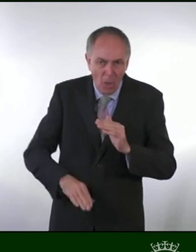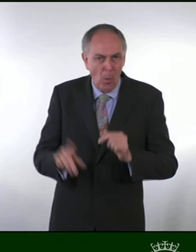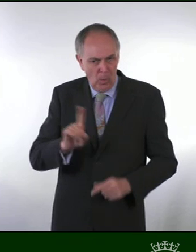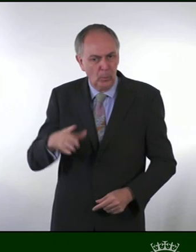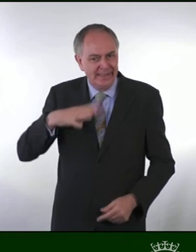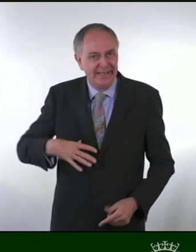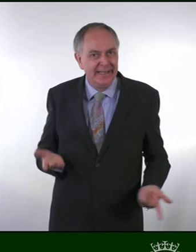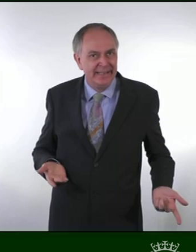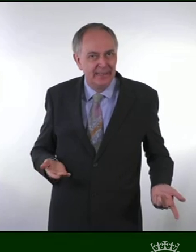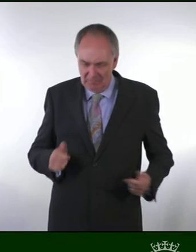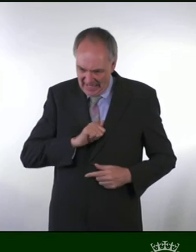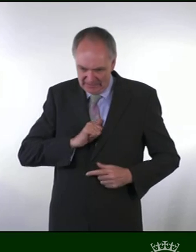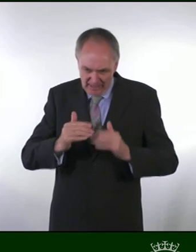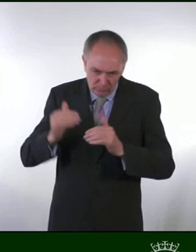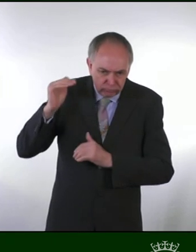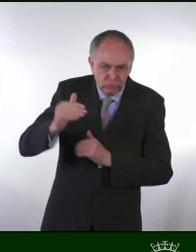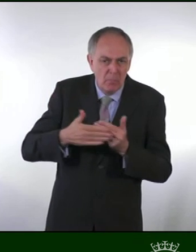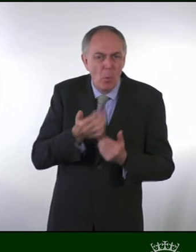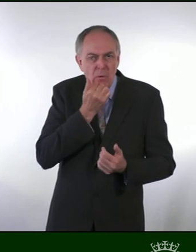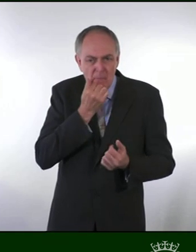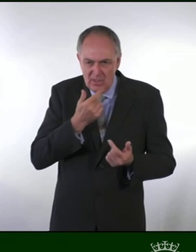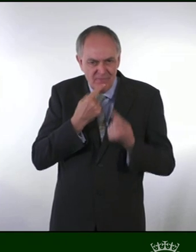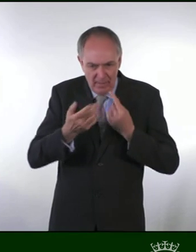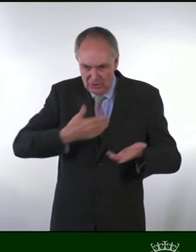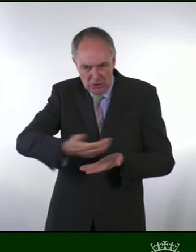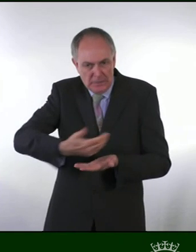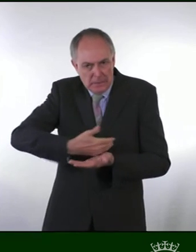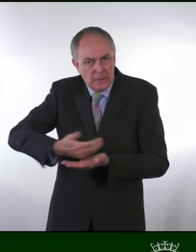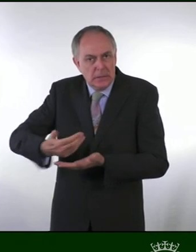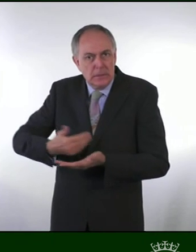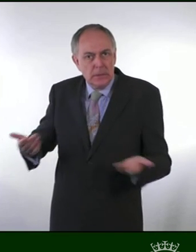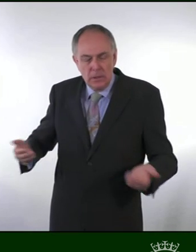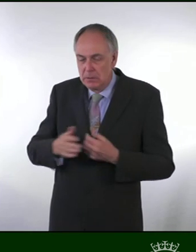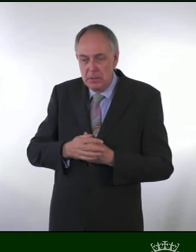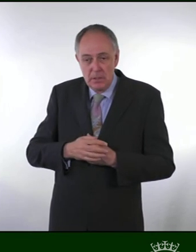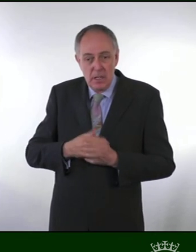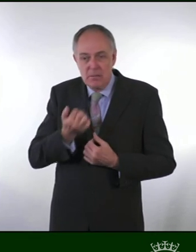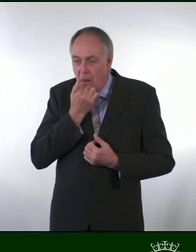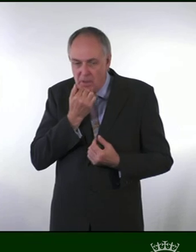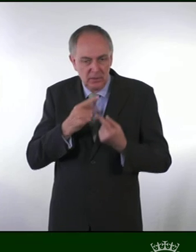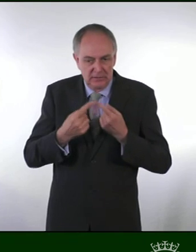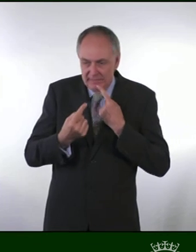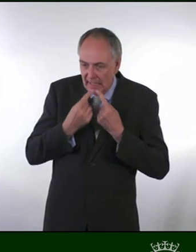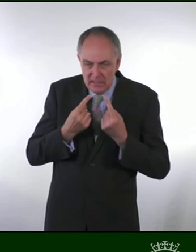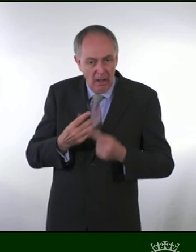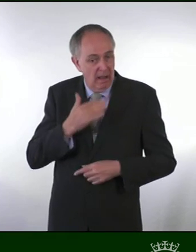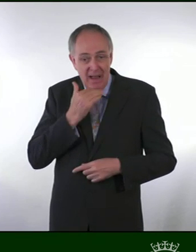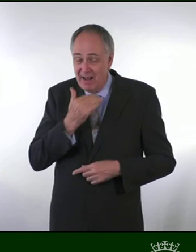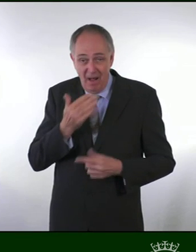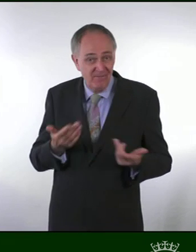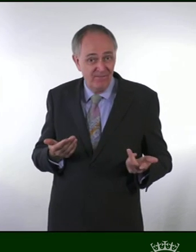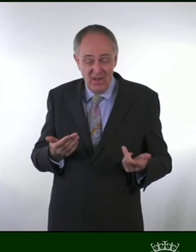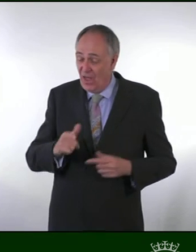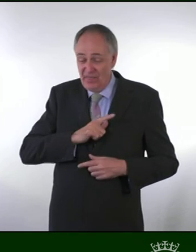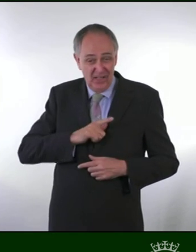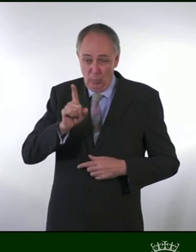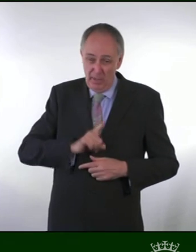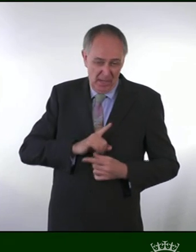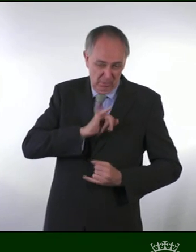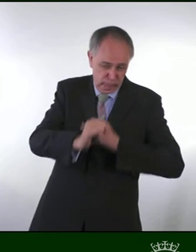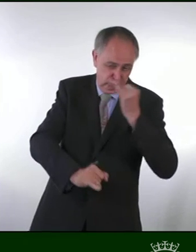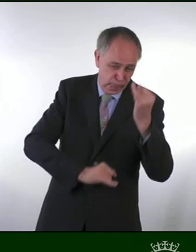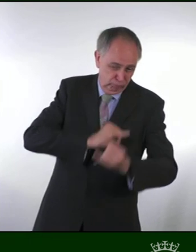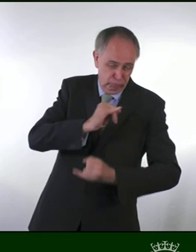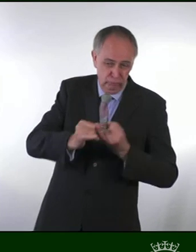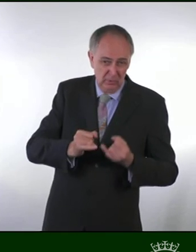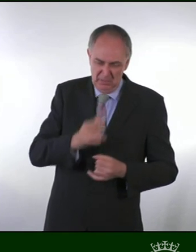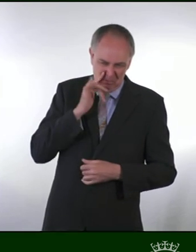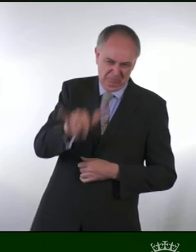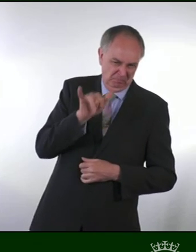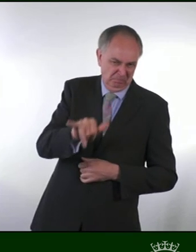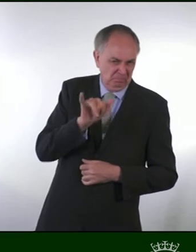It is not surprising that given their inadequacy data on testing are so widely criticised and often mistrusted.”